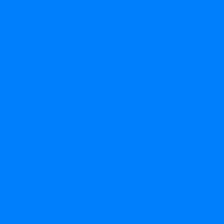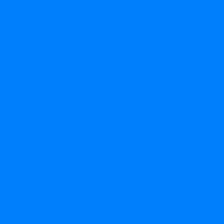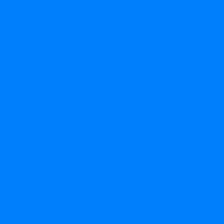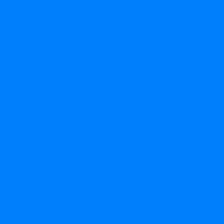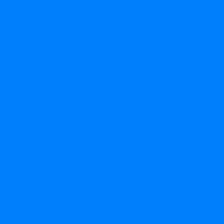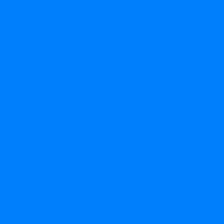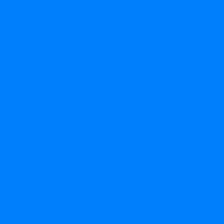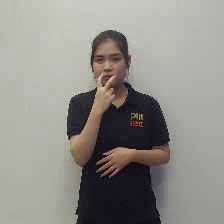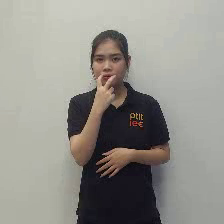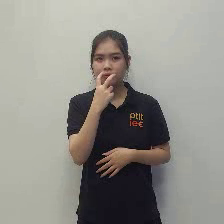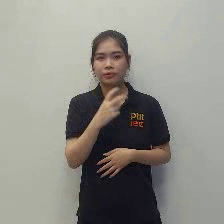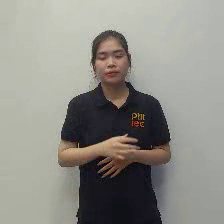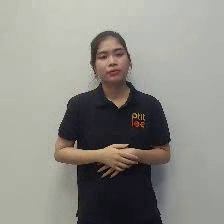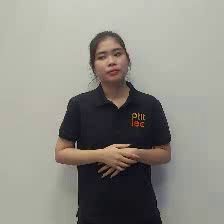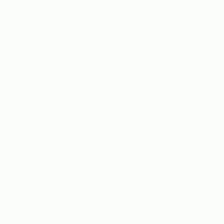Khóc